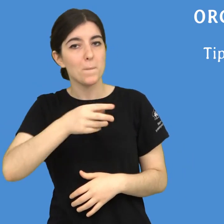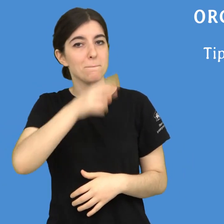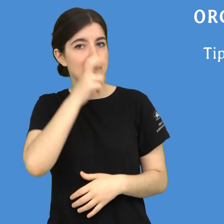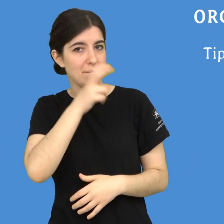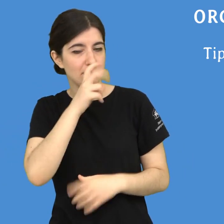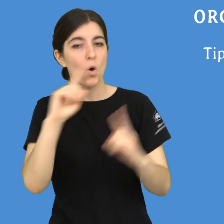respirar